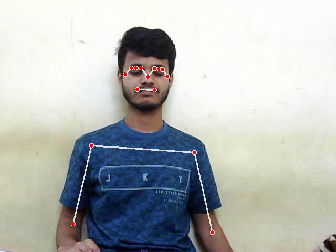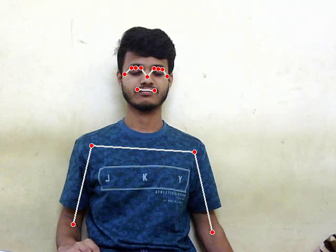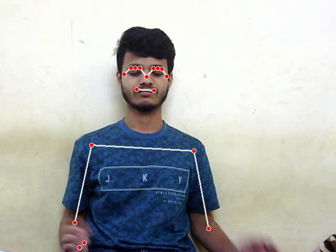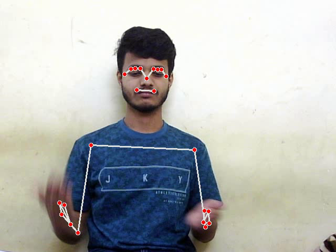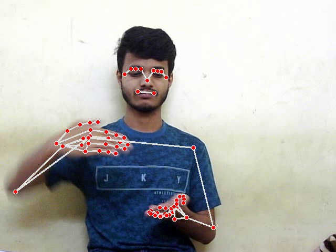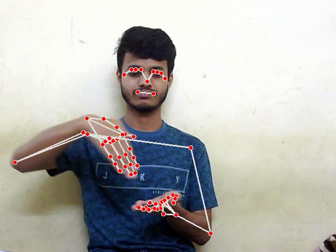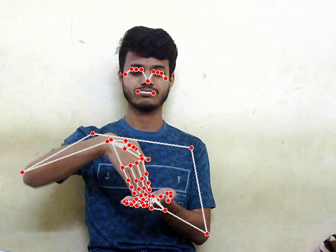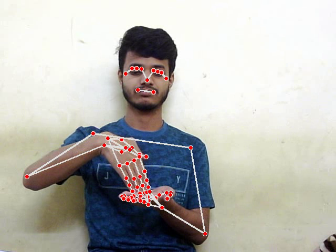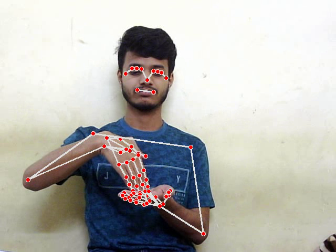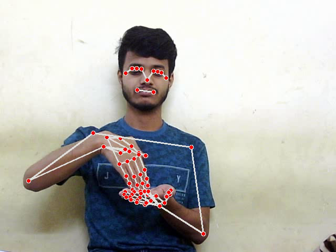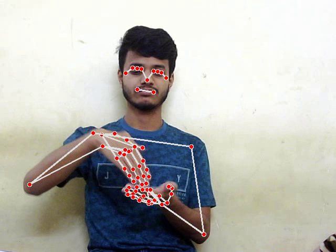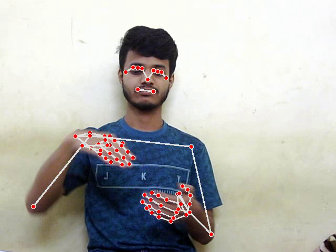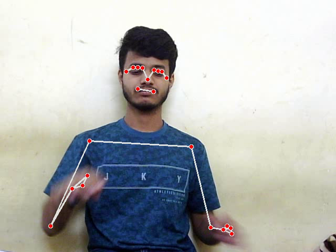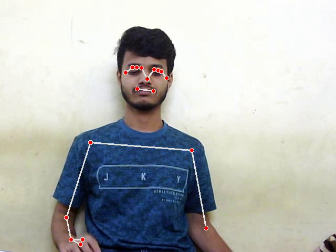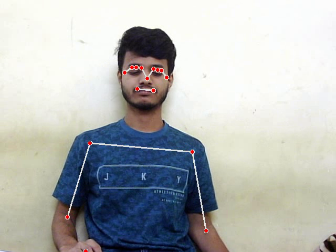again